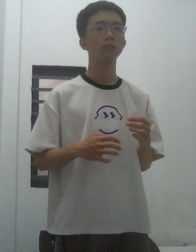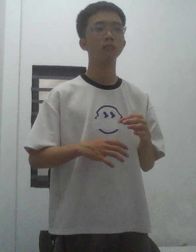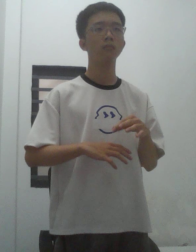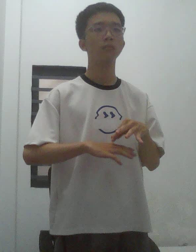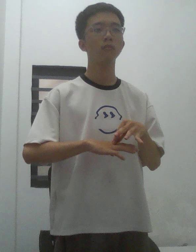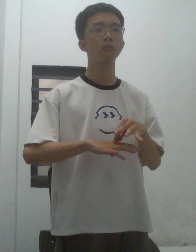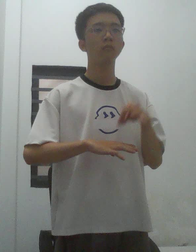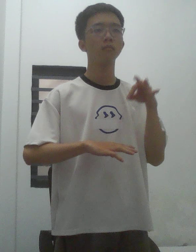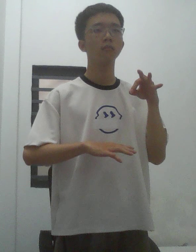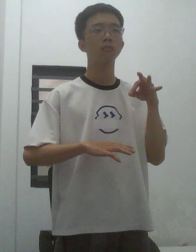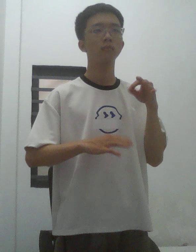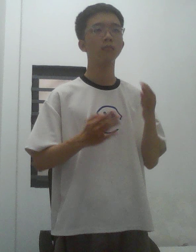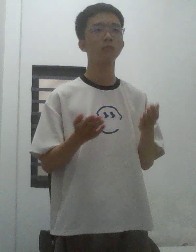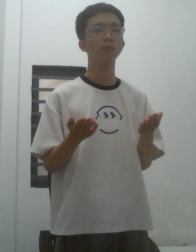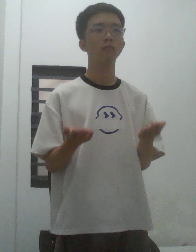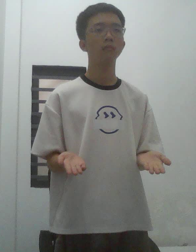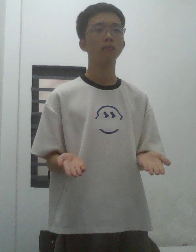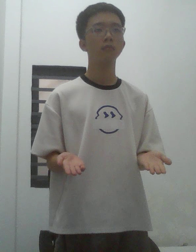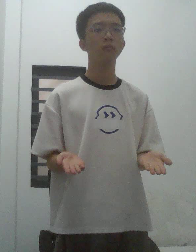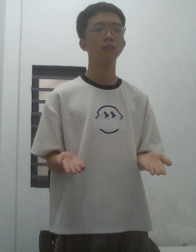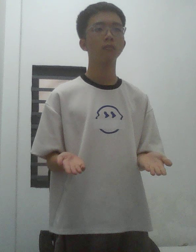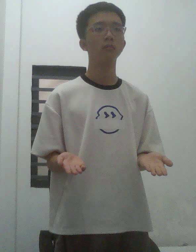tuan nay